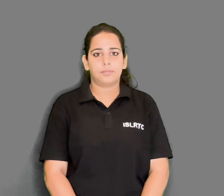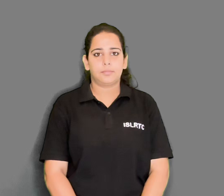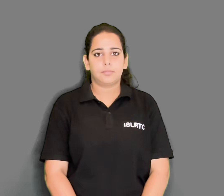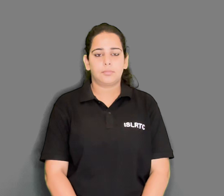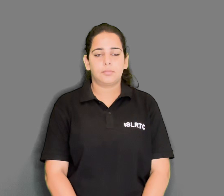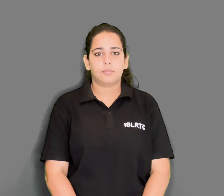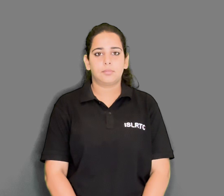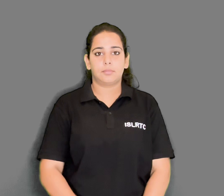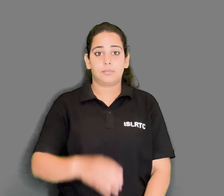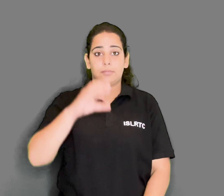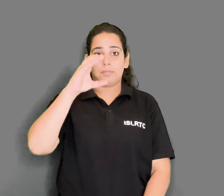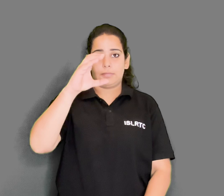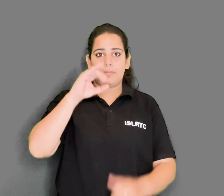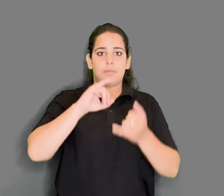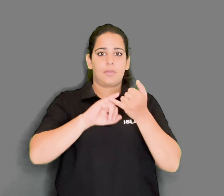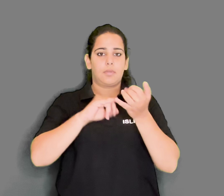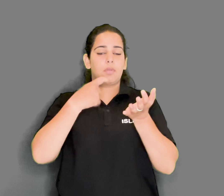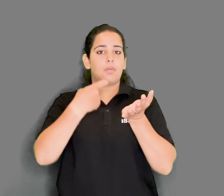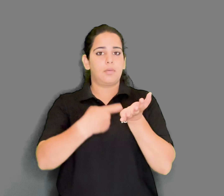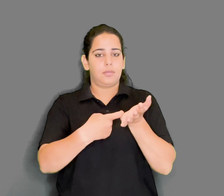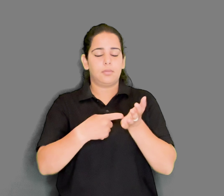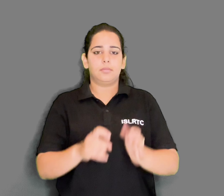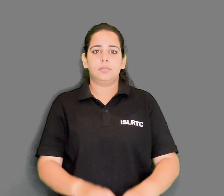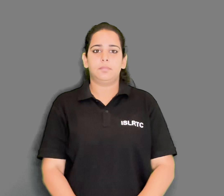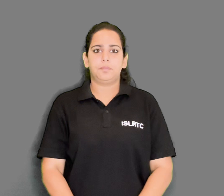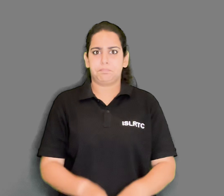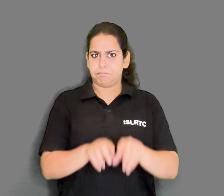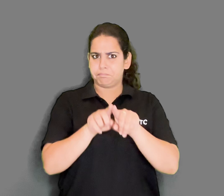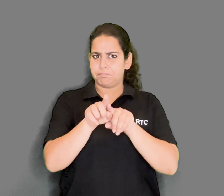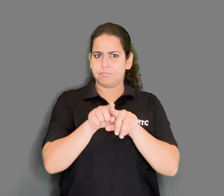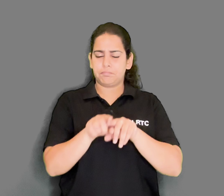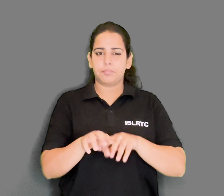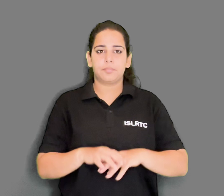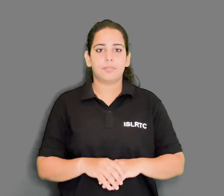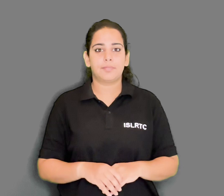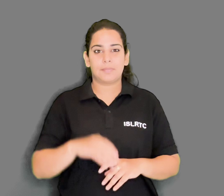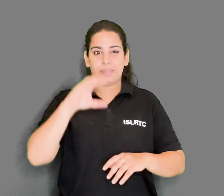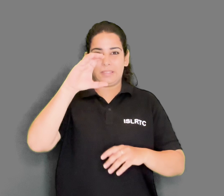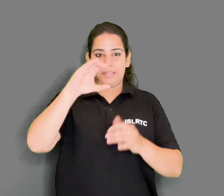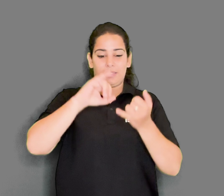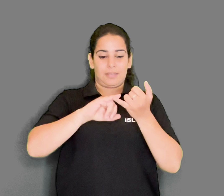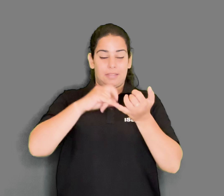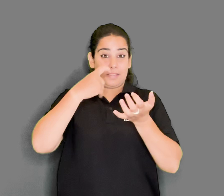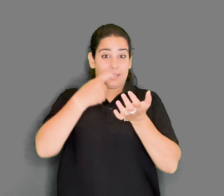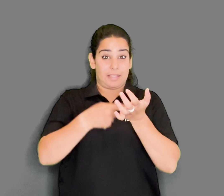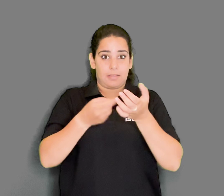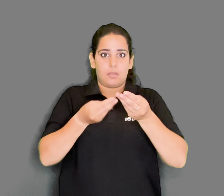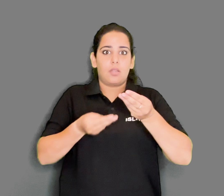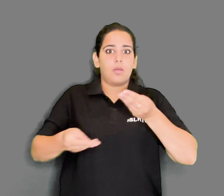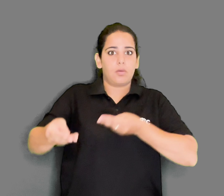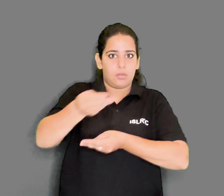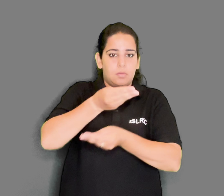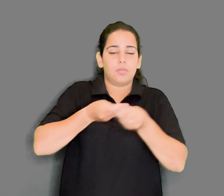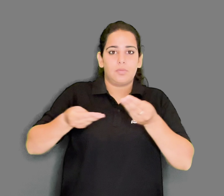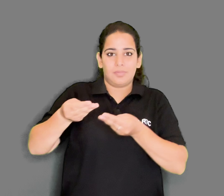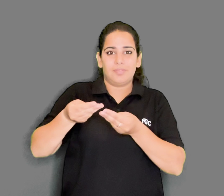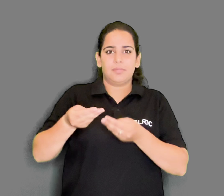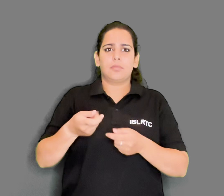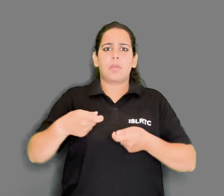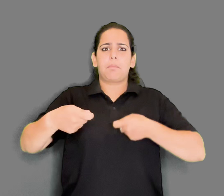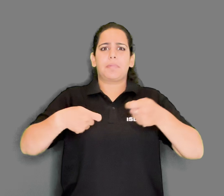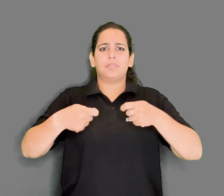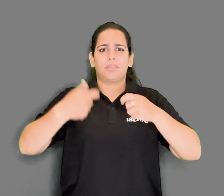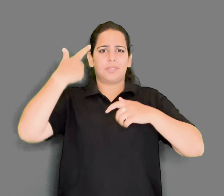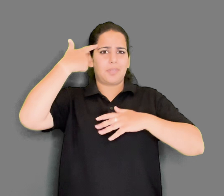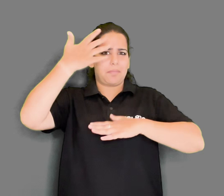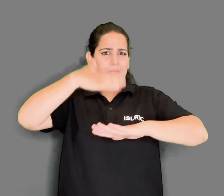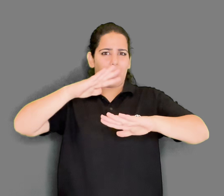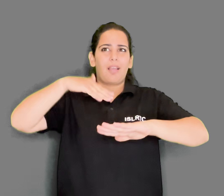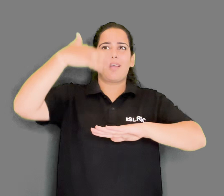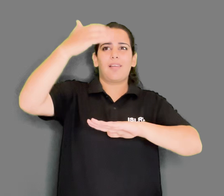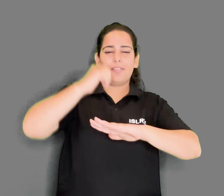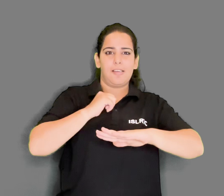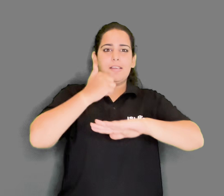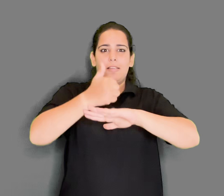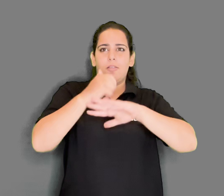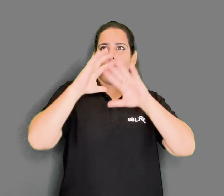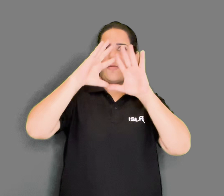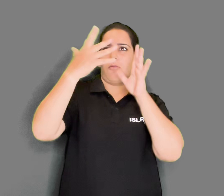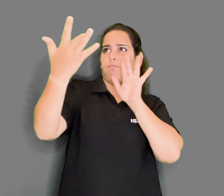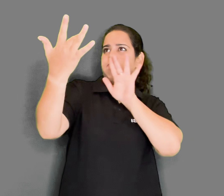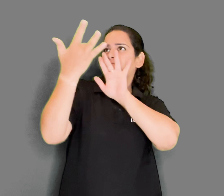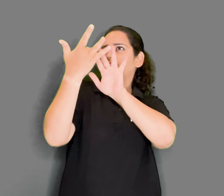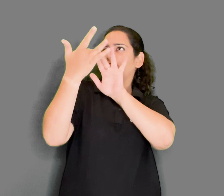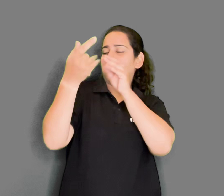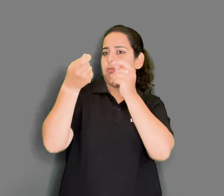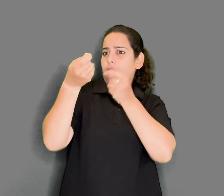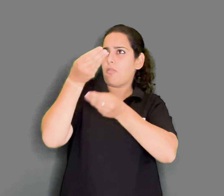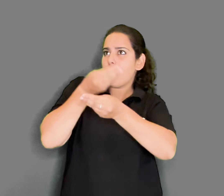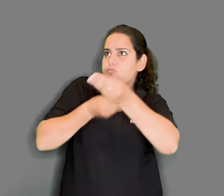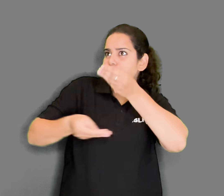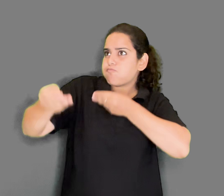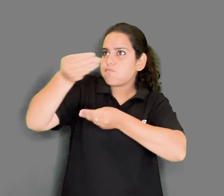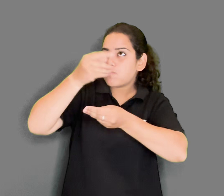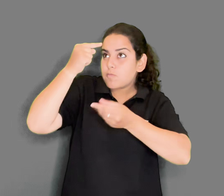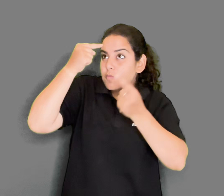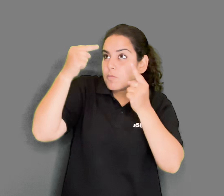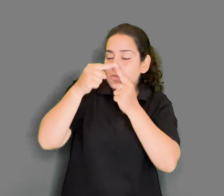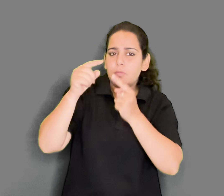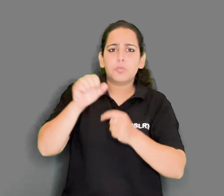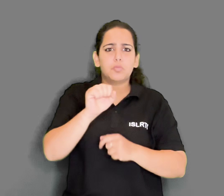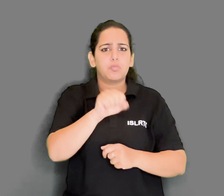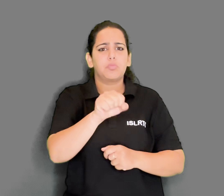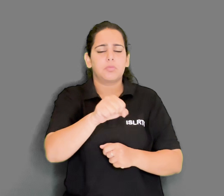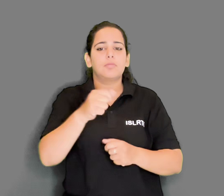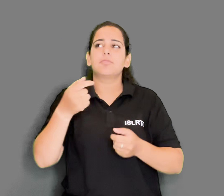Corporate social responsibility A business model by which companies make operate in ways that enhance rather than degrade society and the enviroment